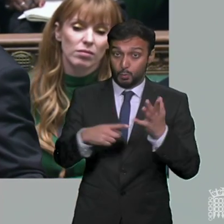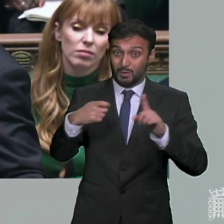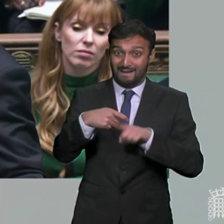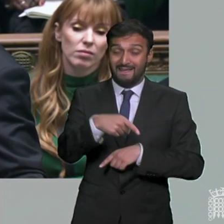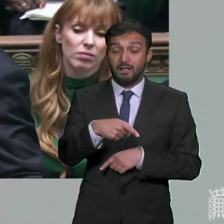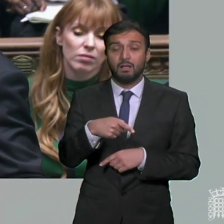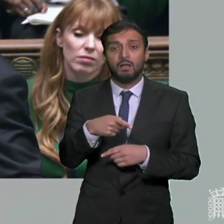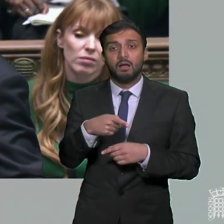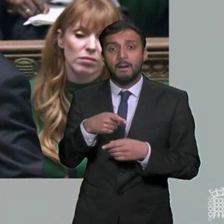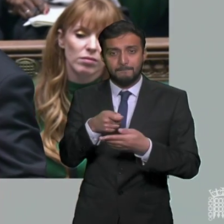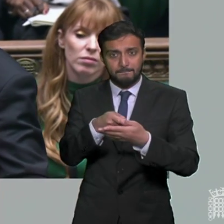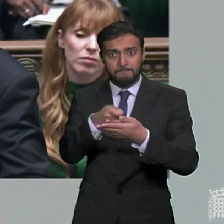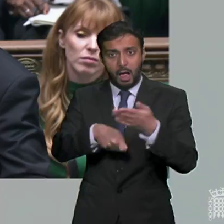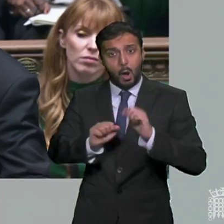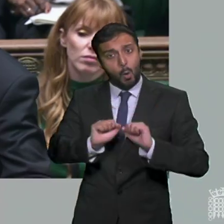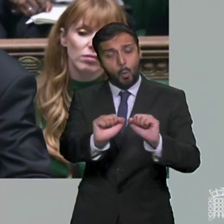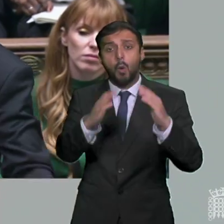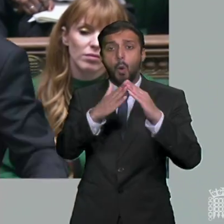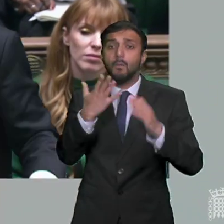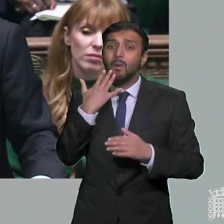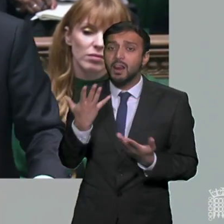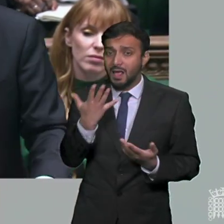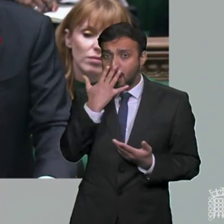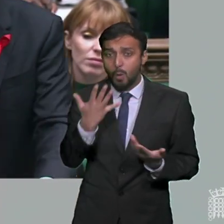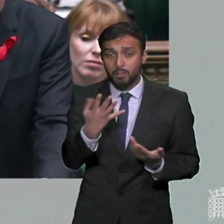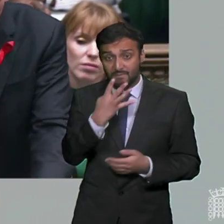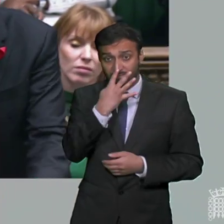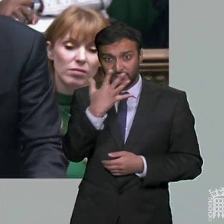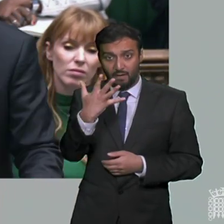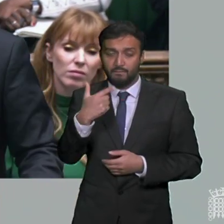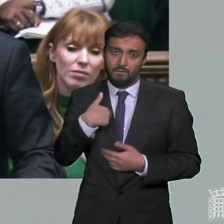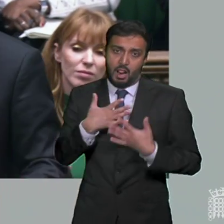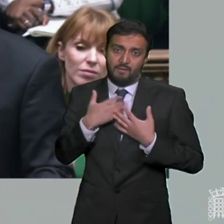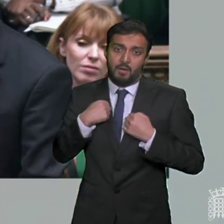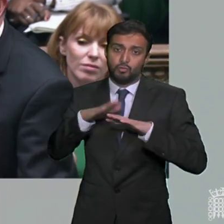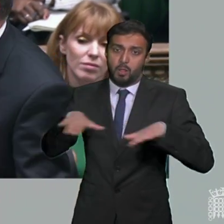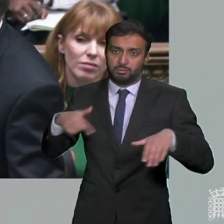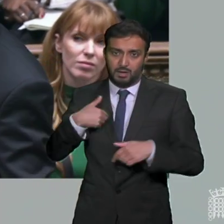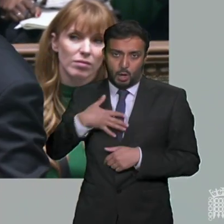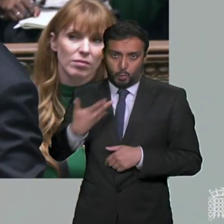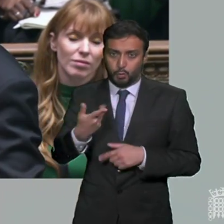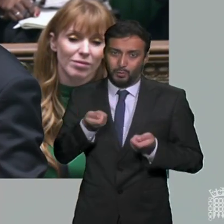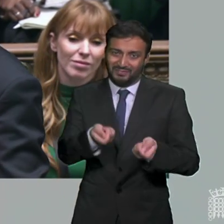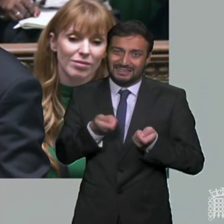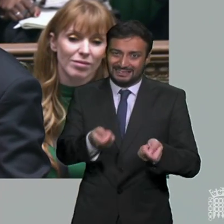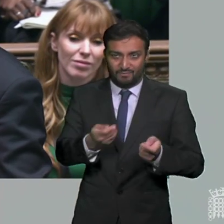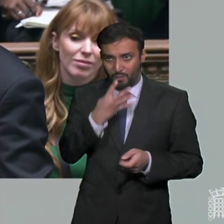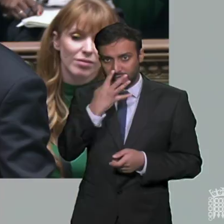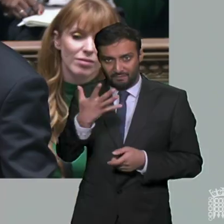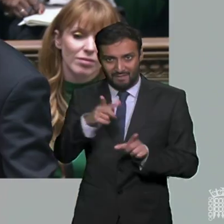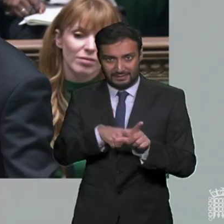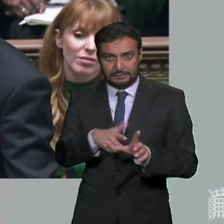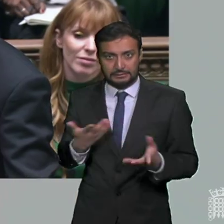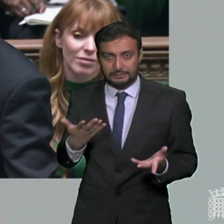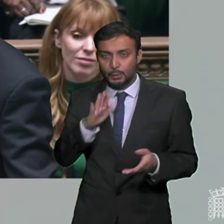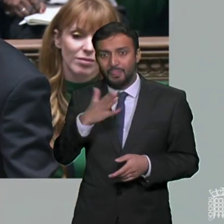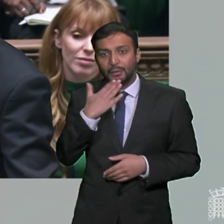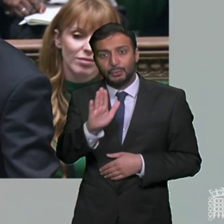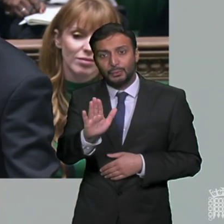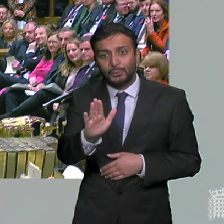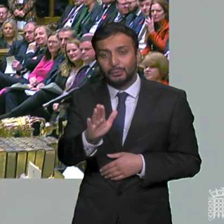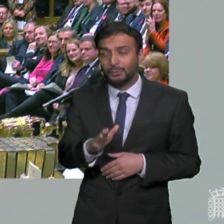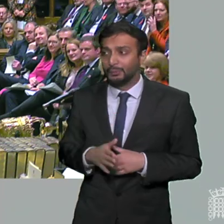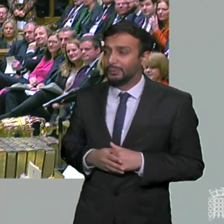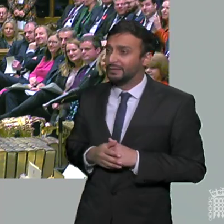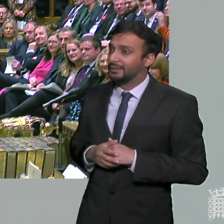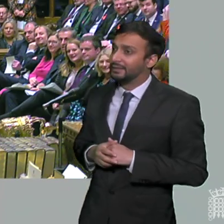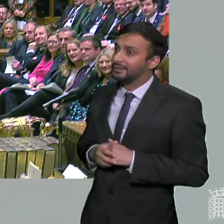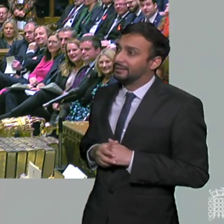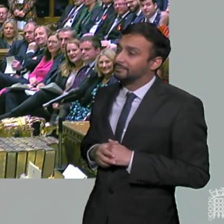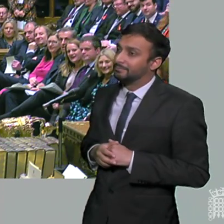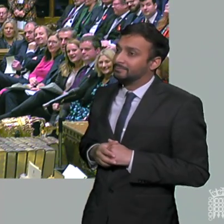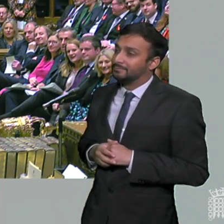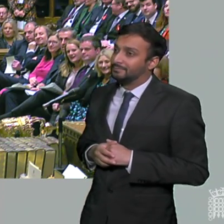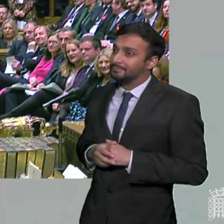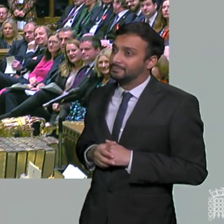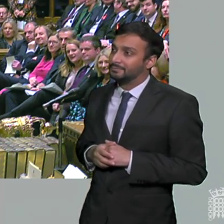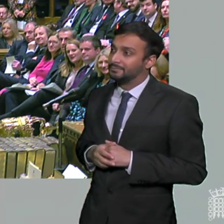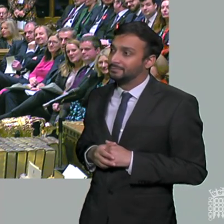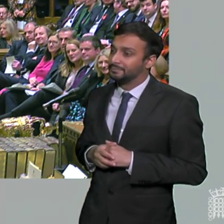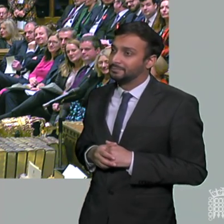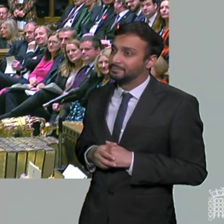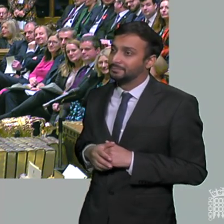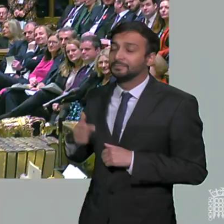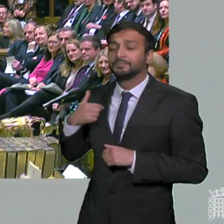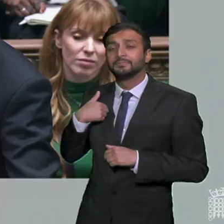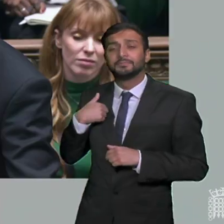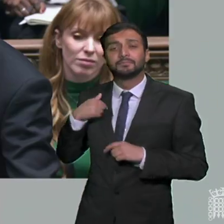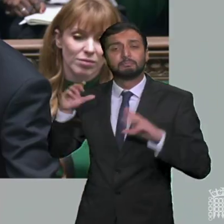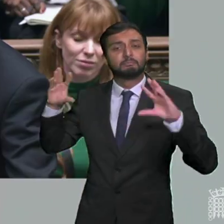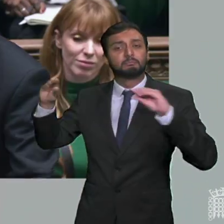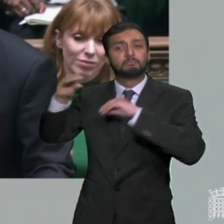I love my kids, but I do not want to be cooking them dinner in 30 years’ time. I have heard that the right honourable Gentleman is having a relaunch.